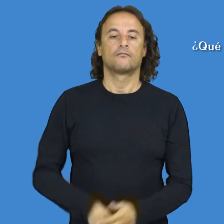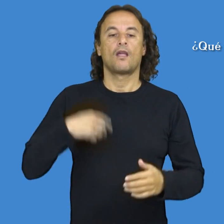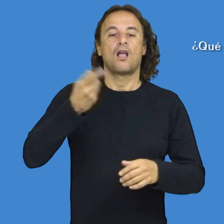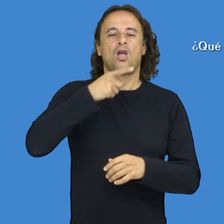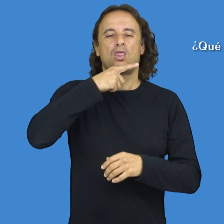despues